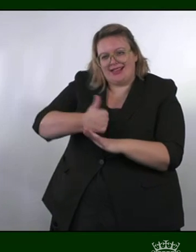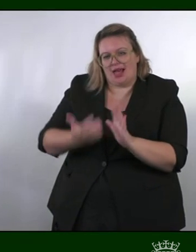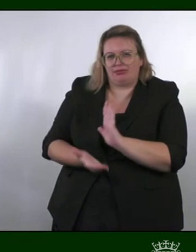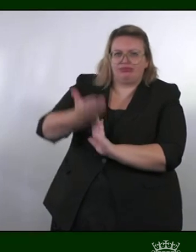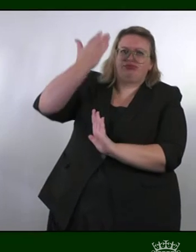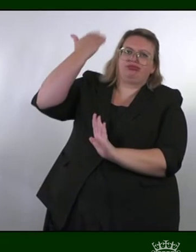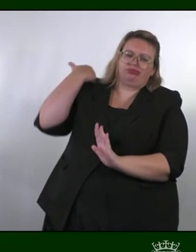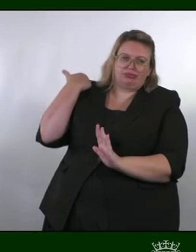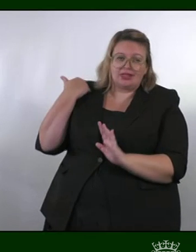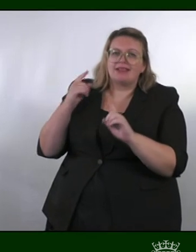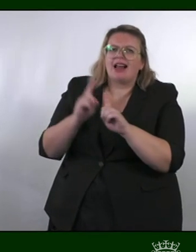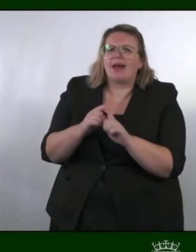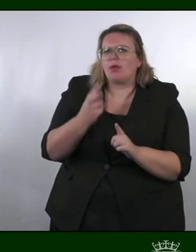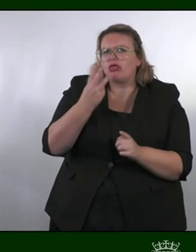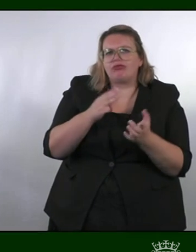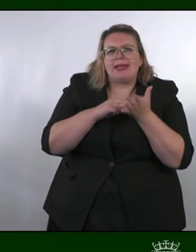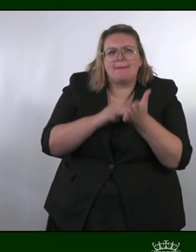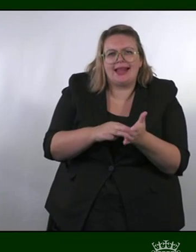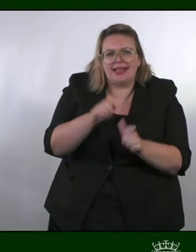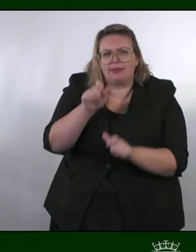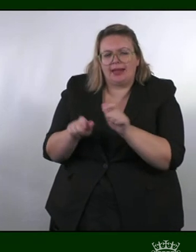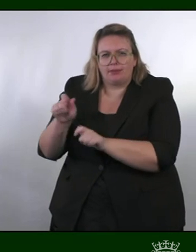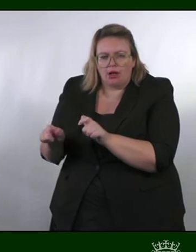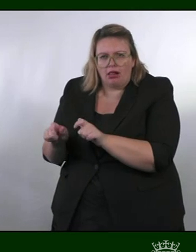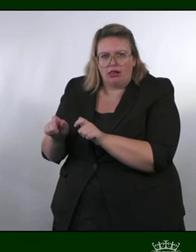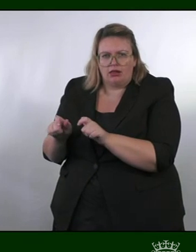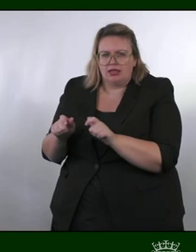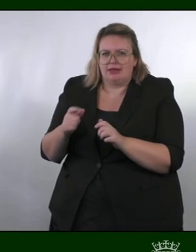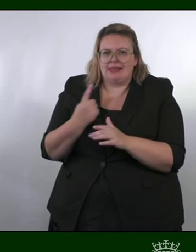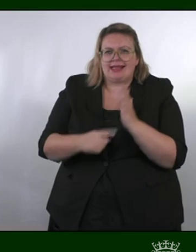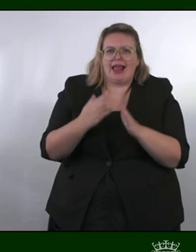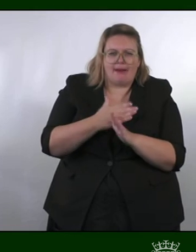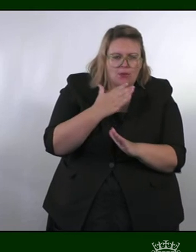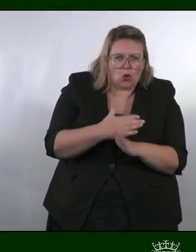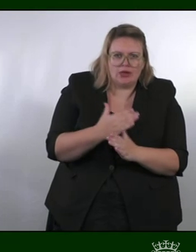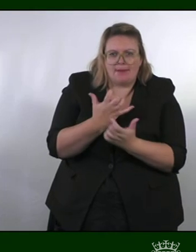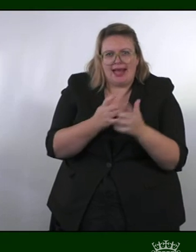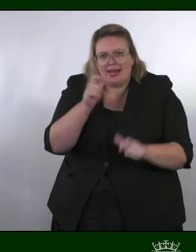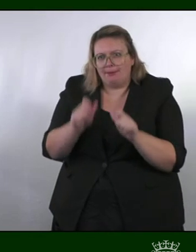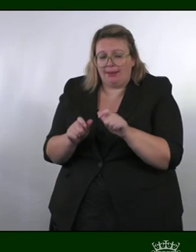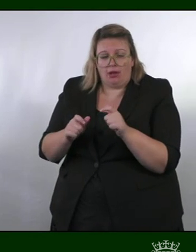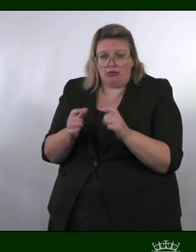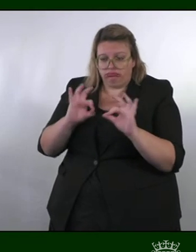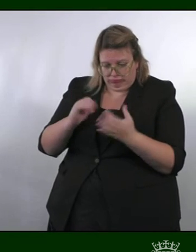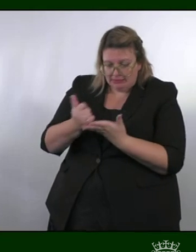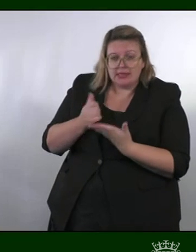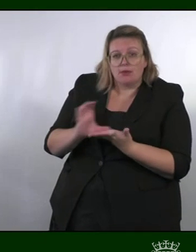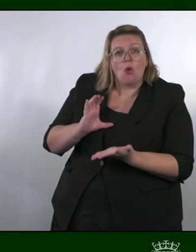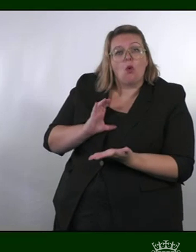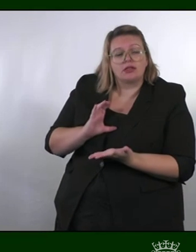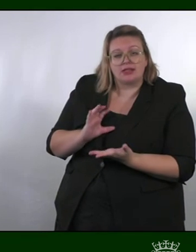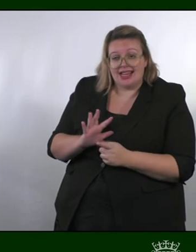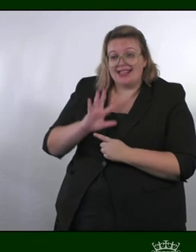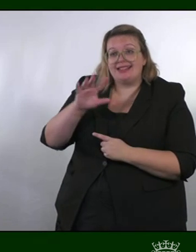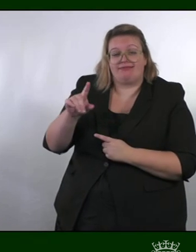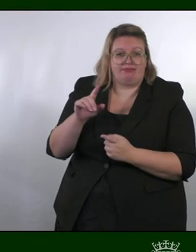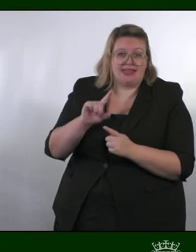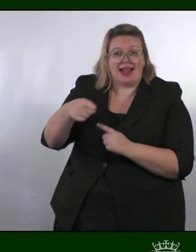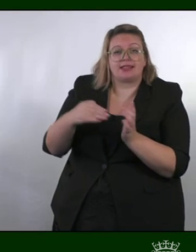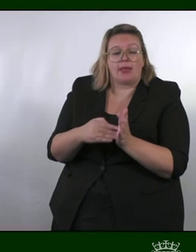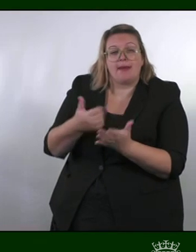Three million self-employed people were completely left out of all of these measures, a number of whom are now set to face destitution when the minimum income floor ends next month.